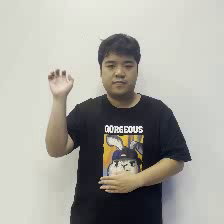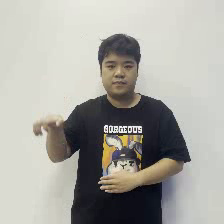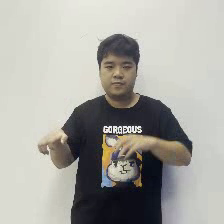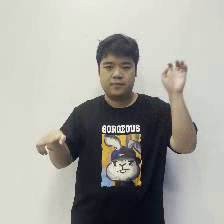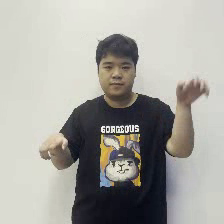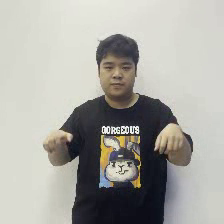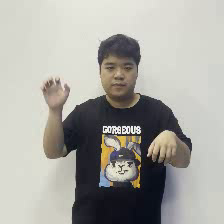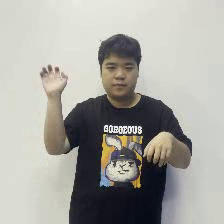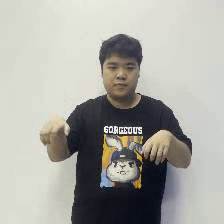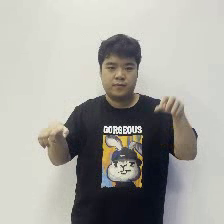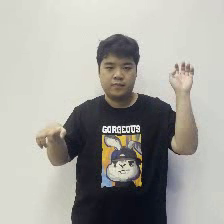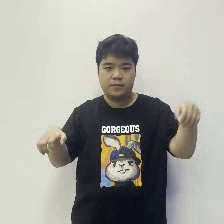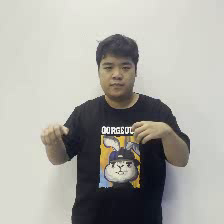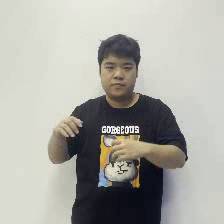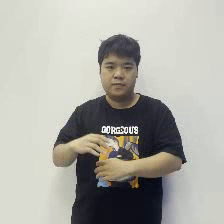Con gấu